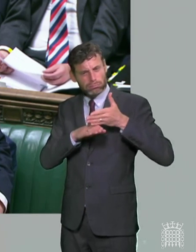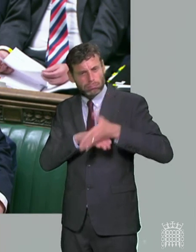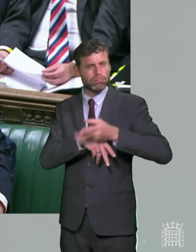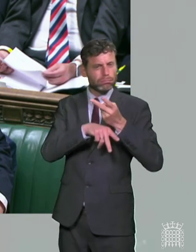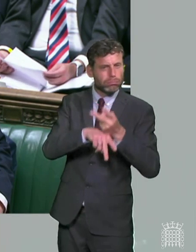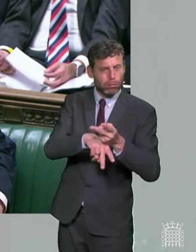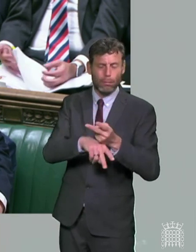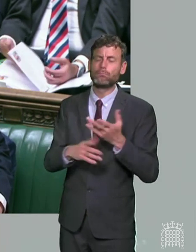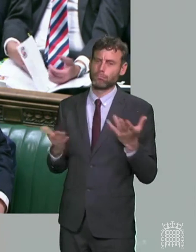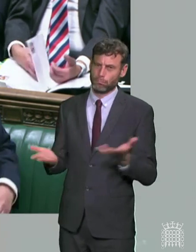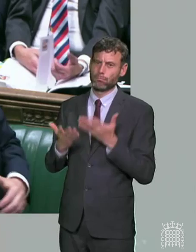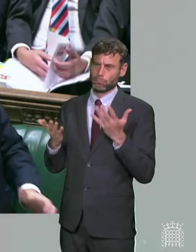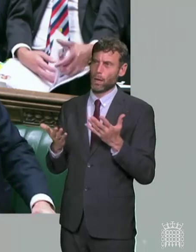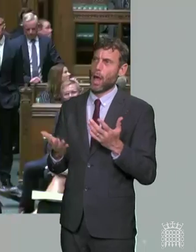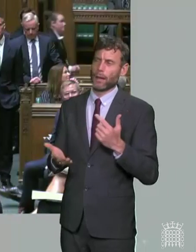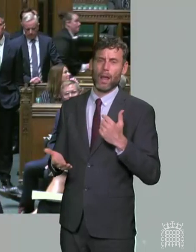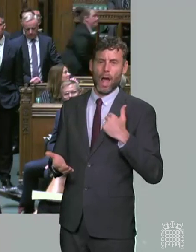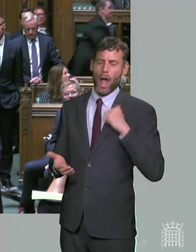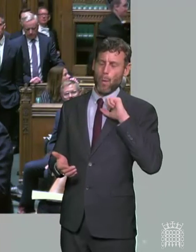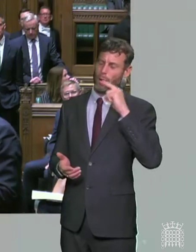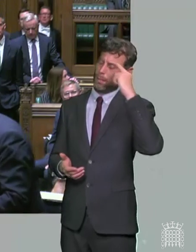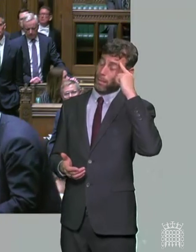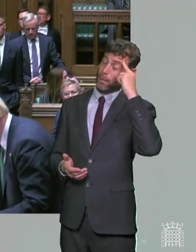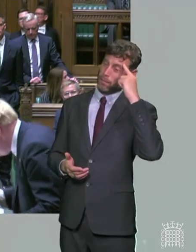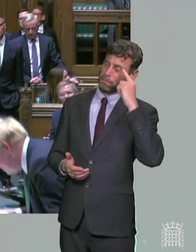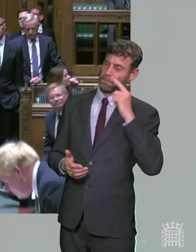I will certainly keep his kind invitation in mind.